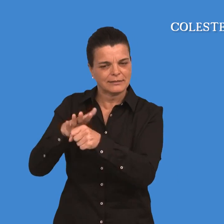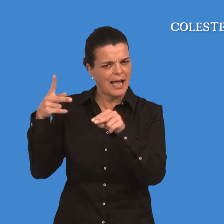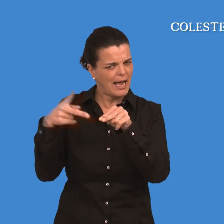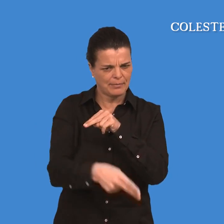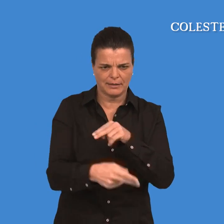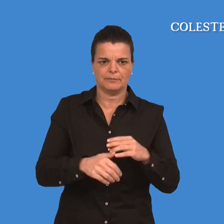evitar